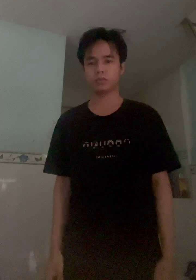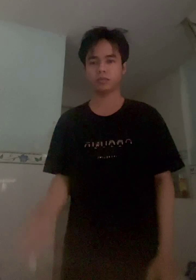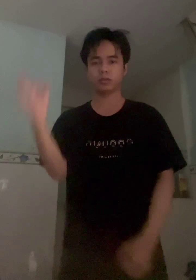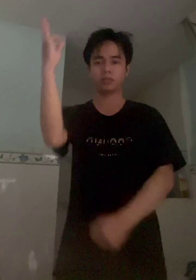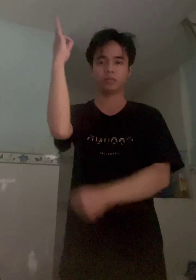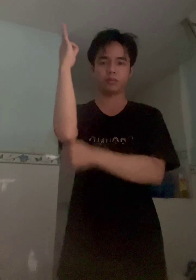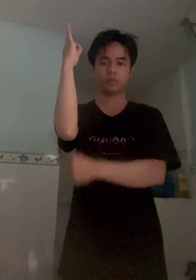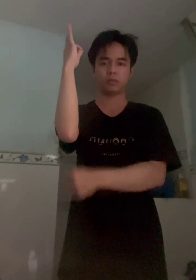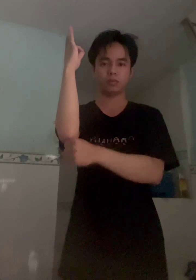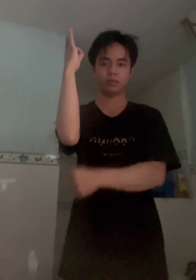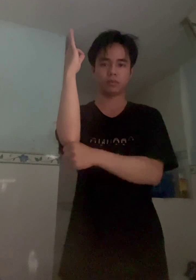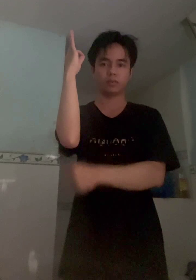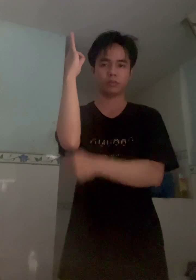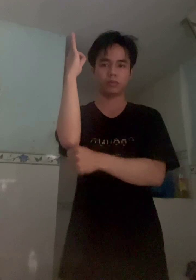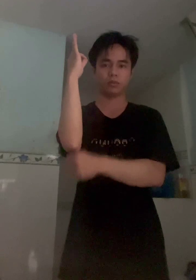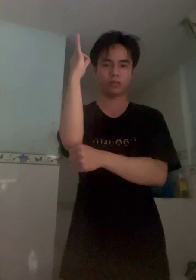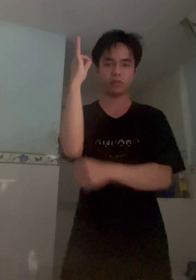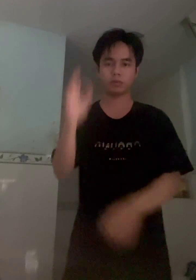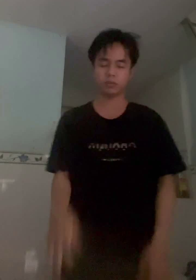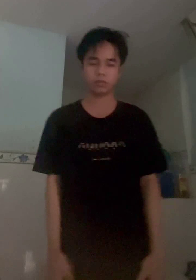buoi trua